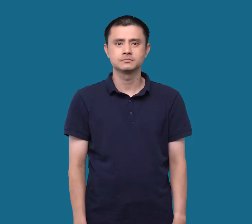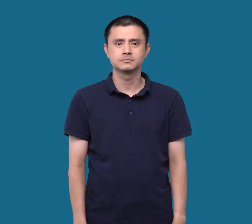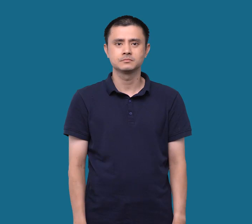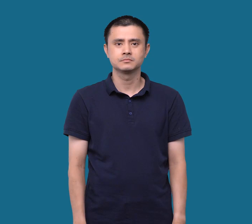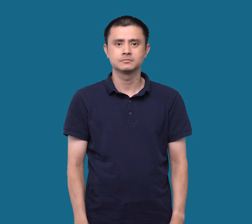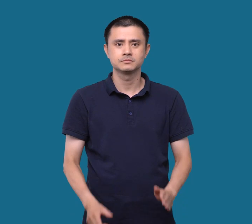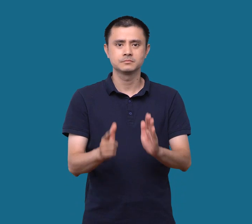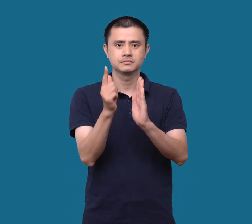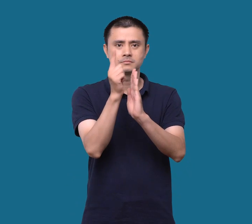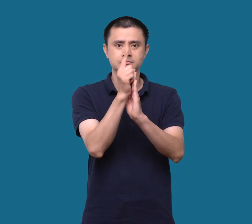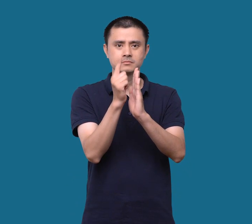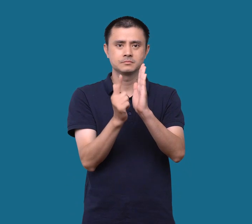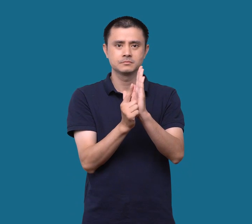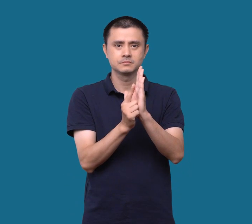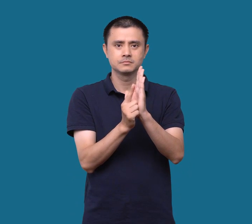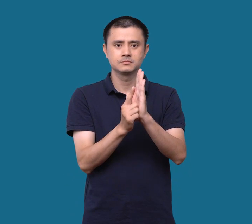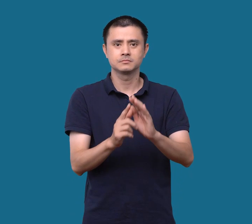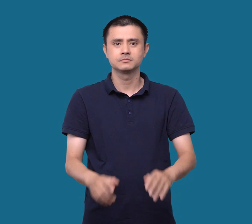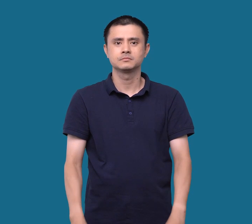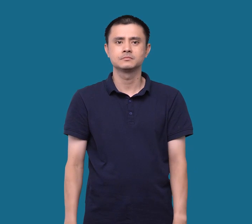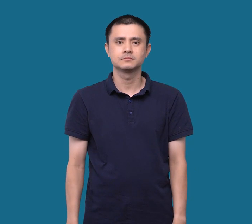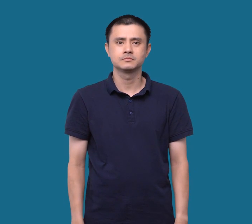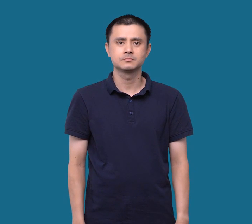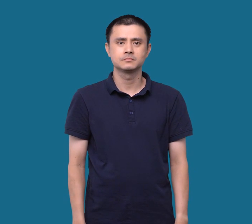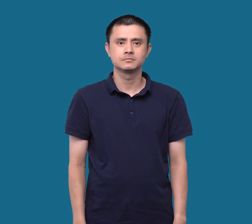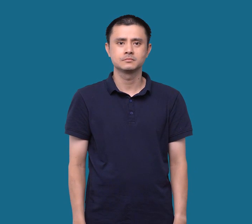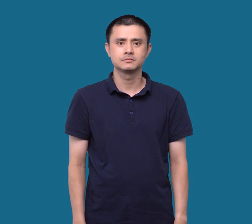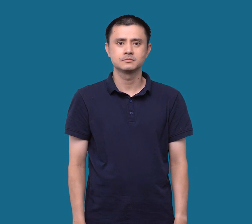luật lệ